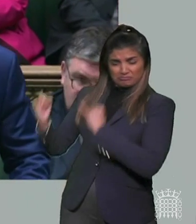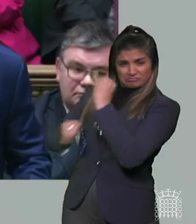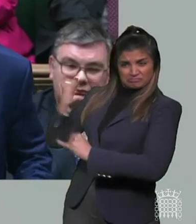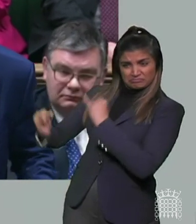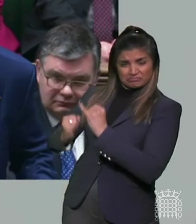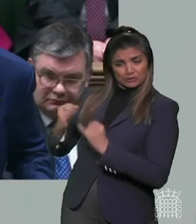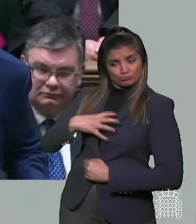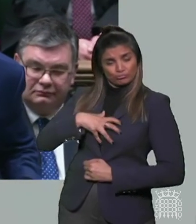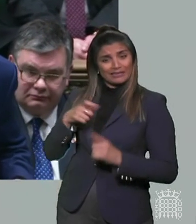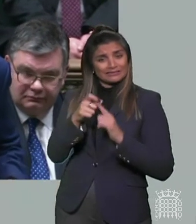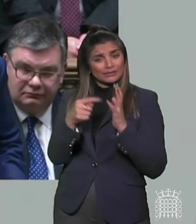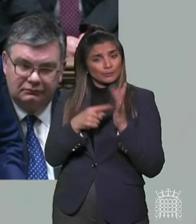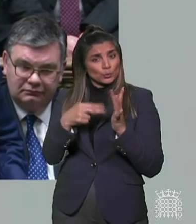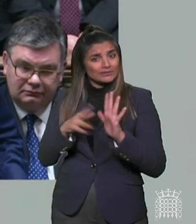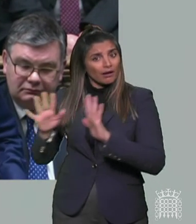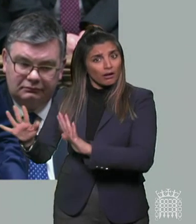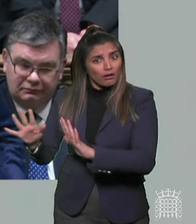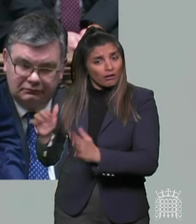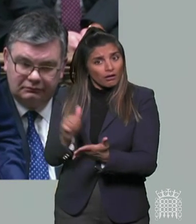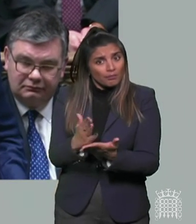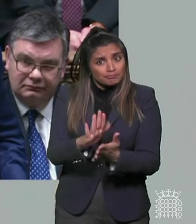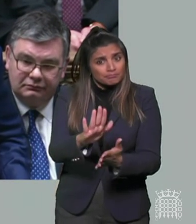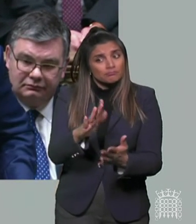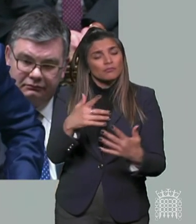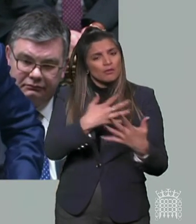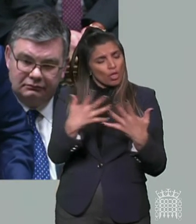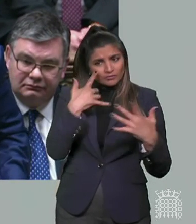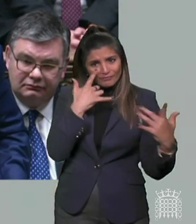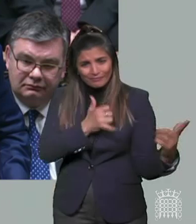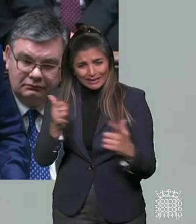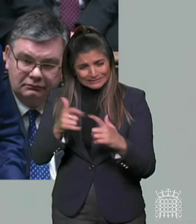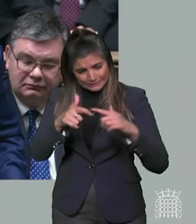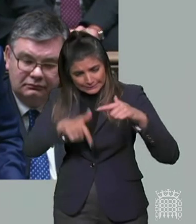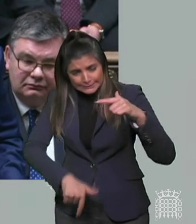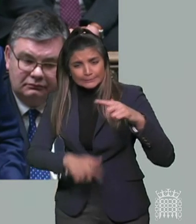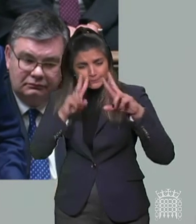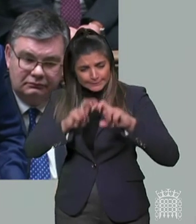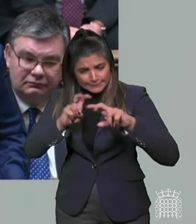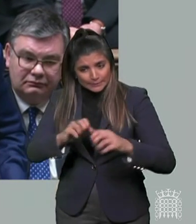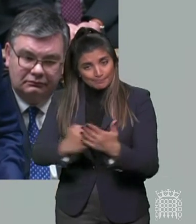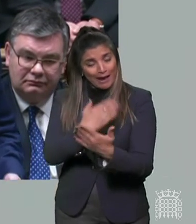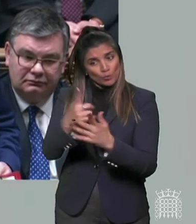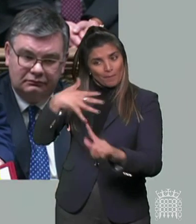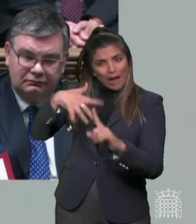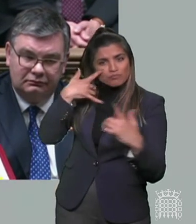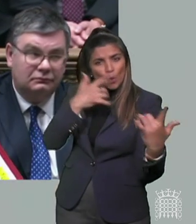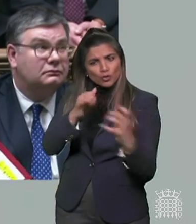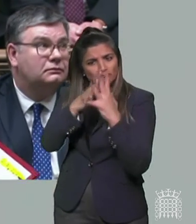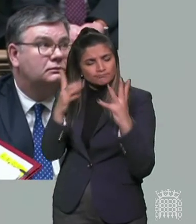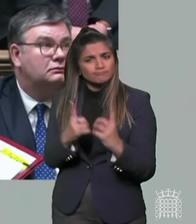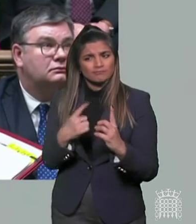Life peerages are vetted by the House of Lords Appointments Commission for matters of probity.